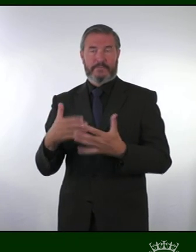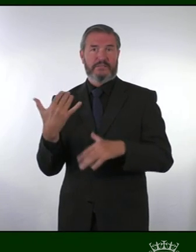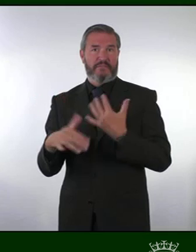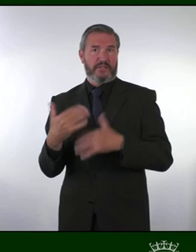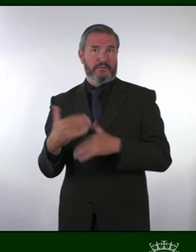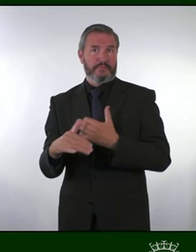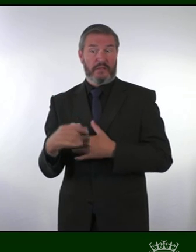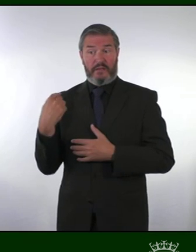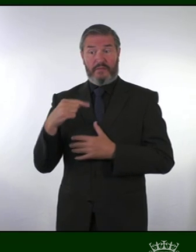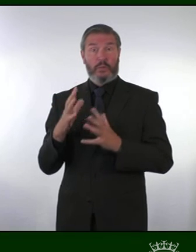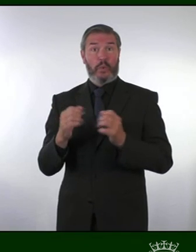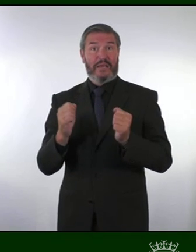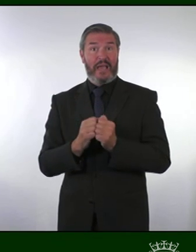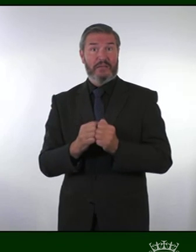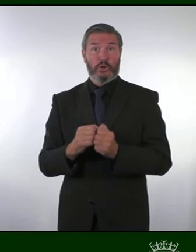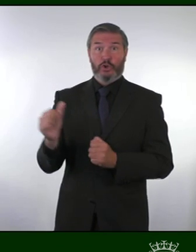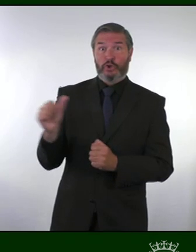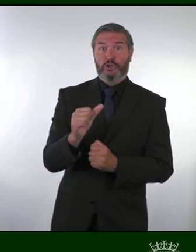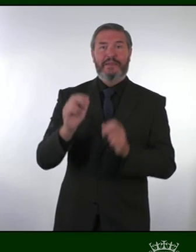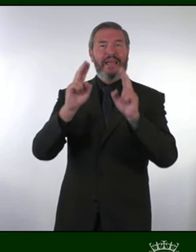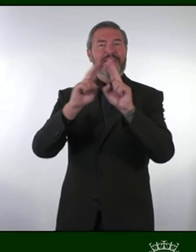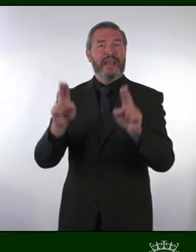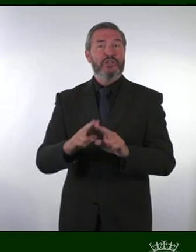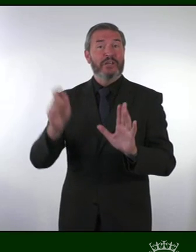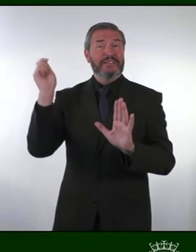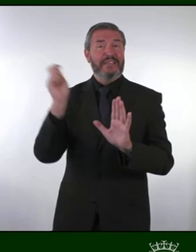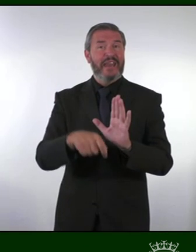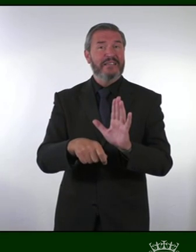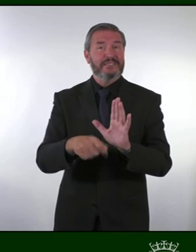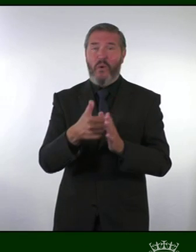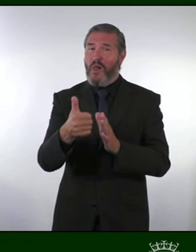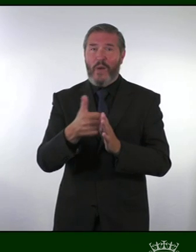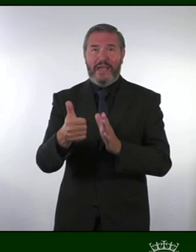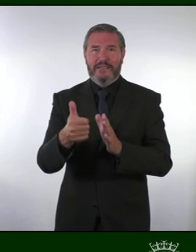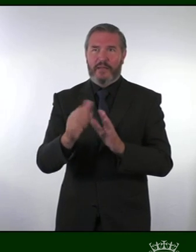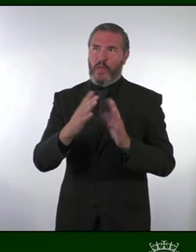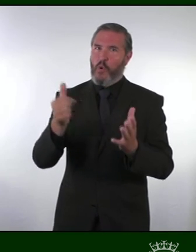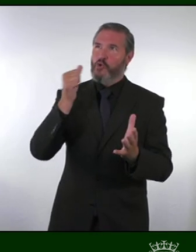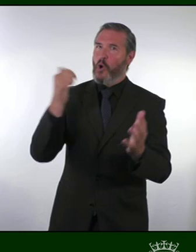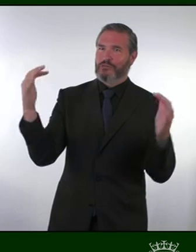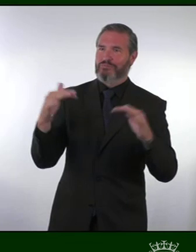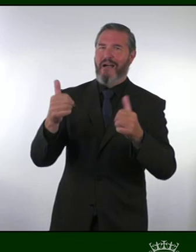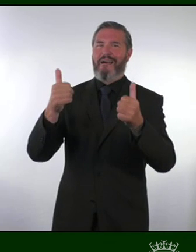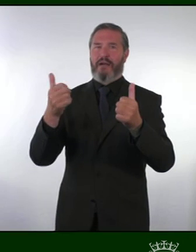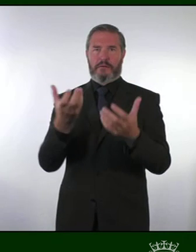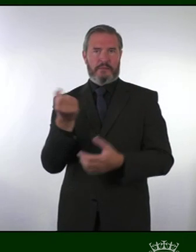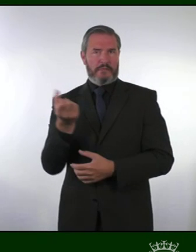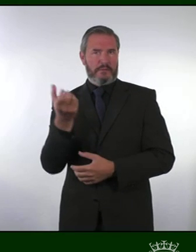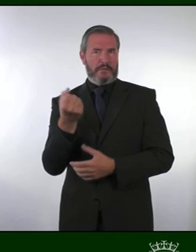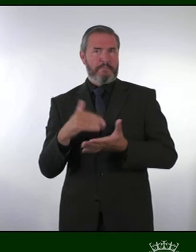Indeed, this very weekend we were to stage our international tennis tournament, which puts us on the map and brings in millions of pounds.